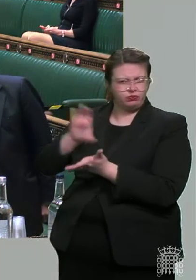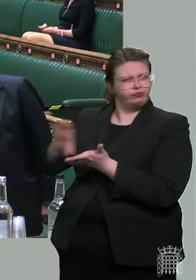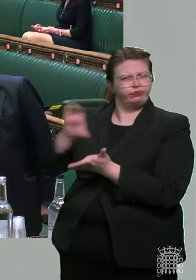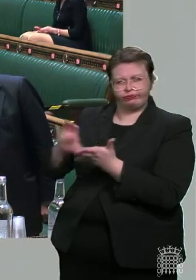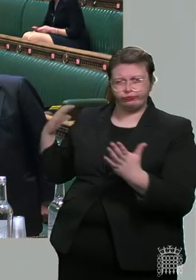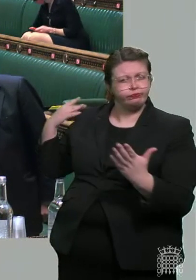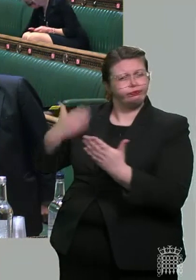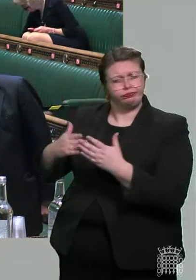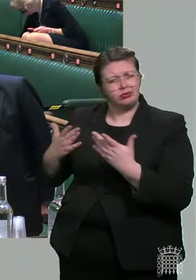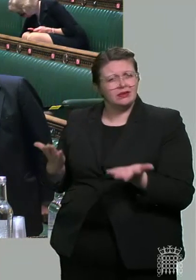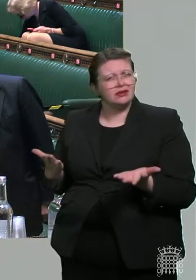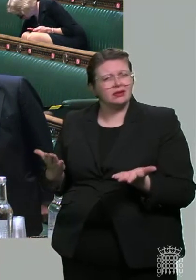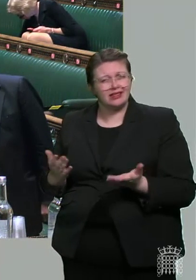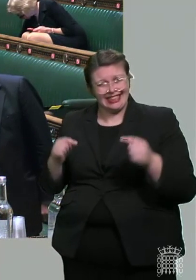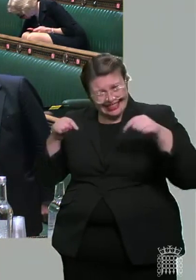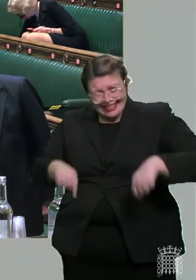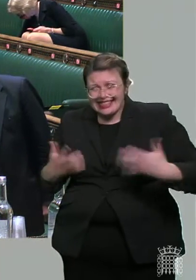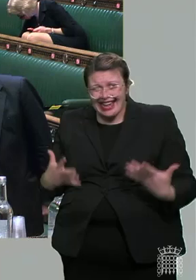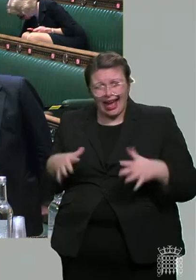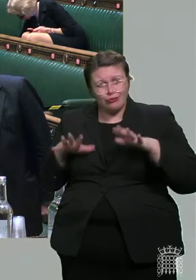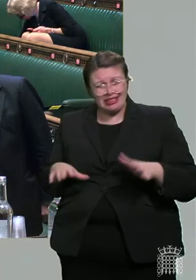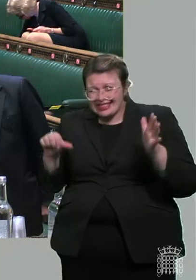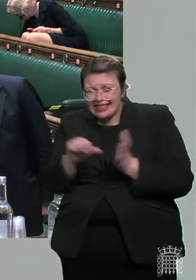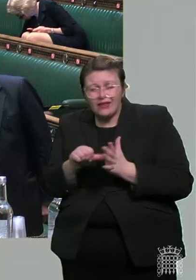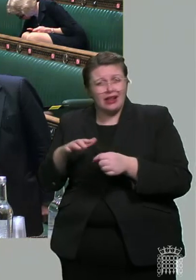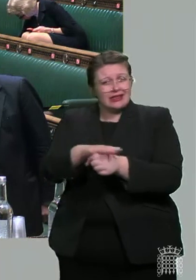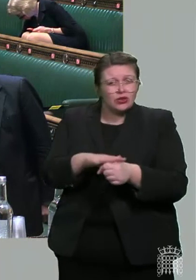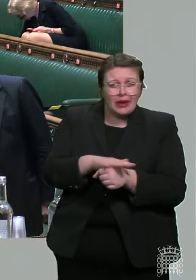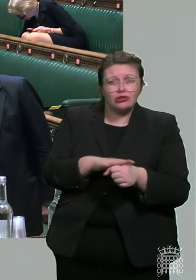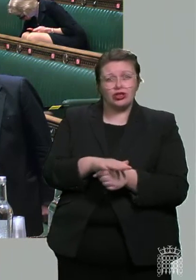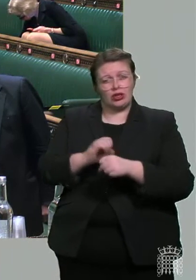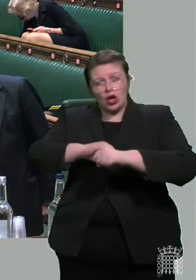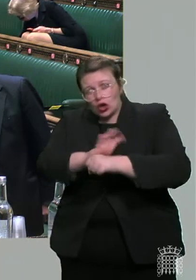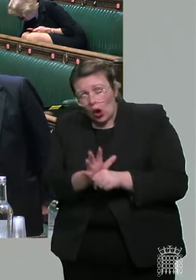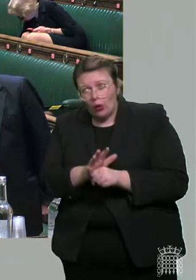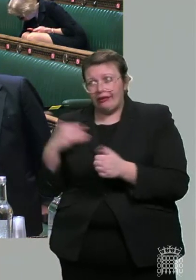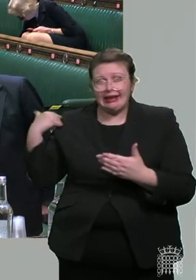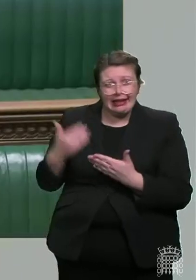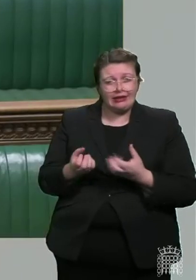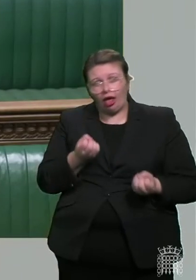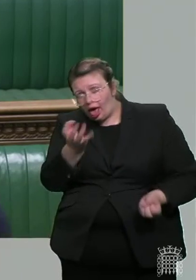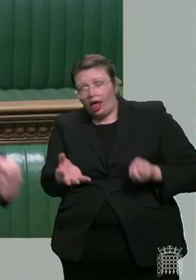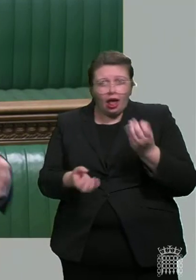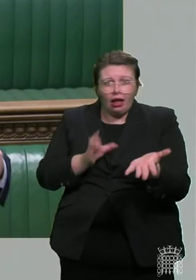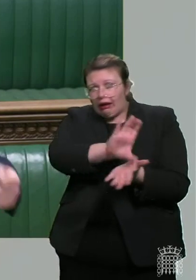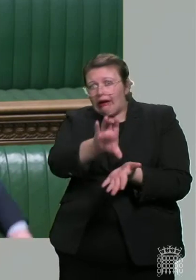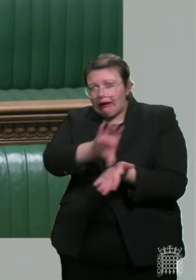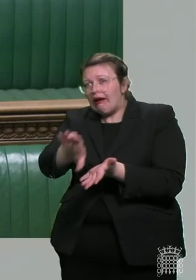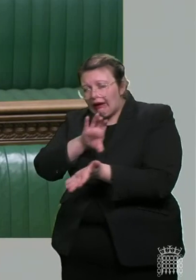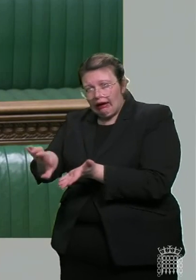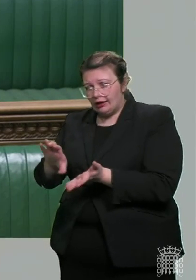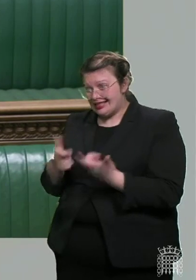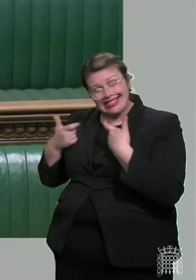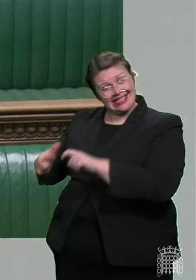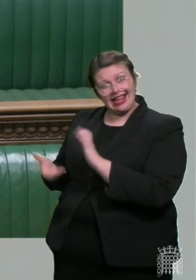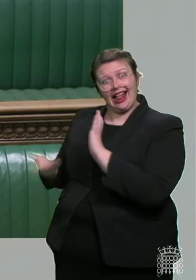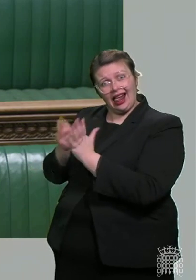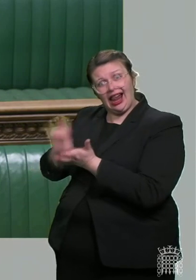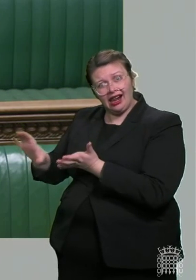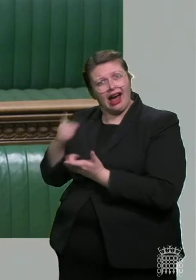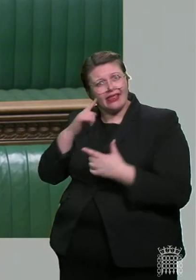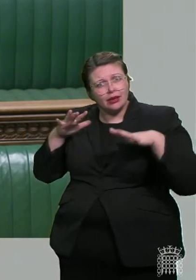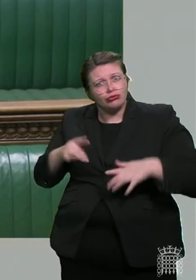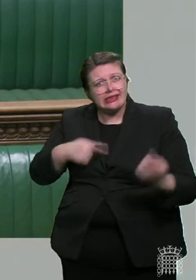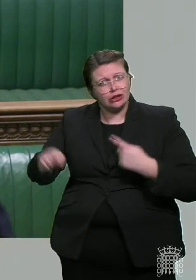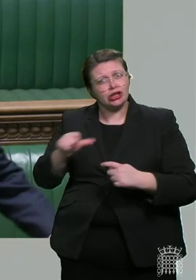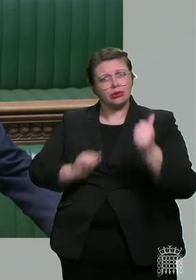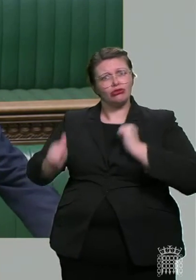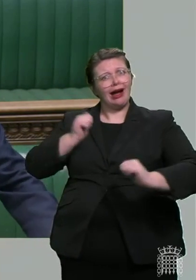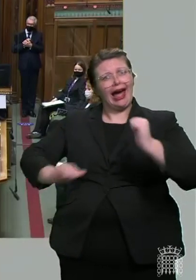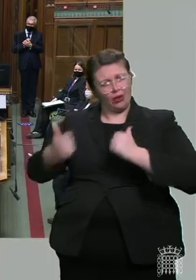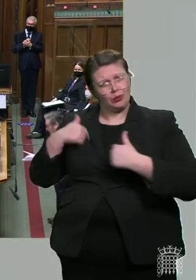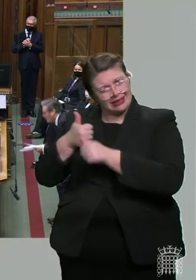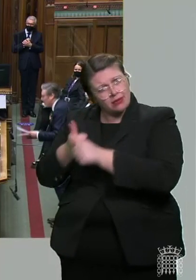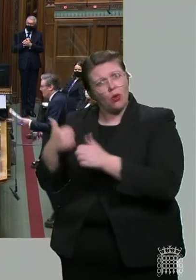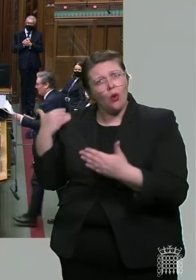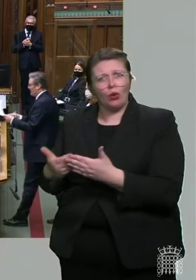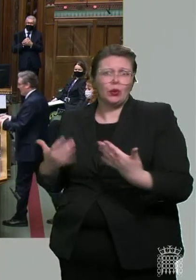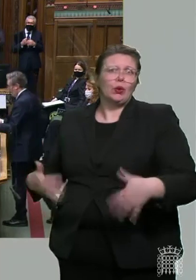In these tough, straitened circumstances, bearing in mind the immense cost of the covid epidemic that has affected our country, I think the people of this country should be very, very proud of what we are doing.